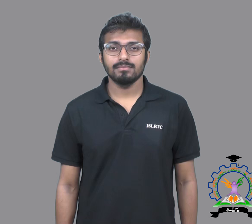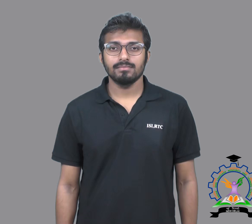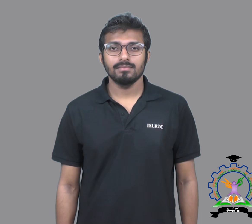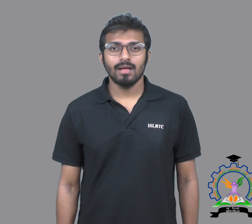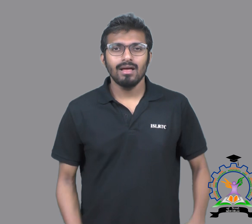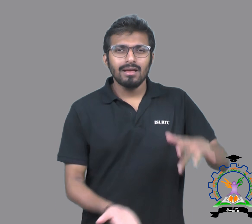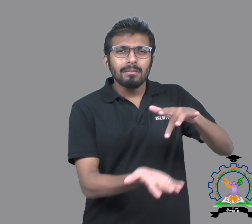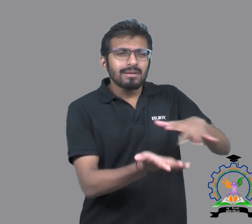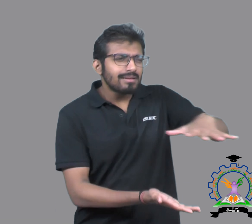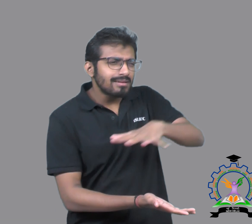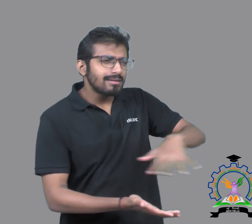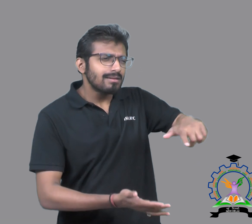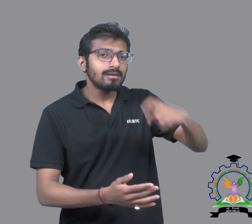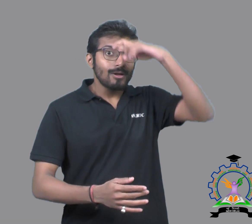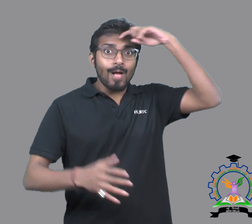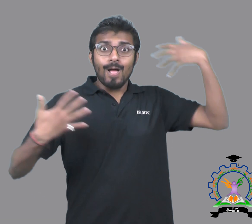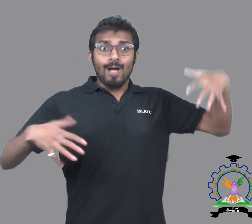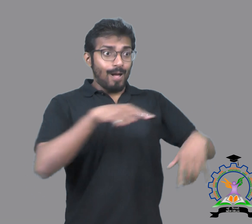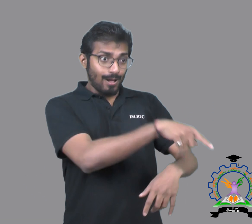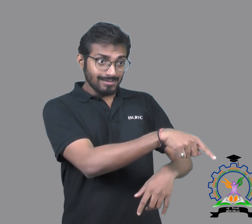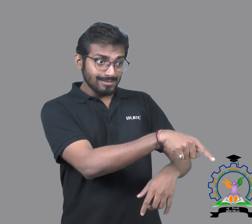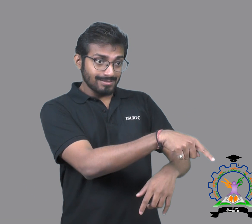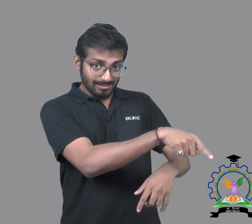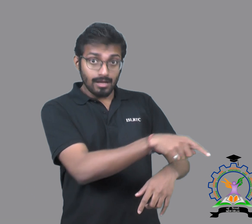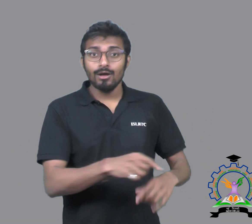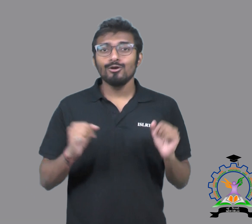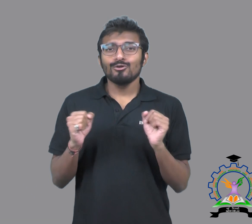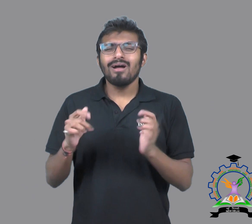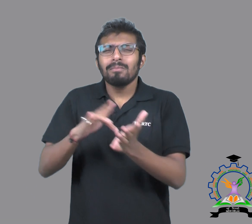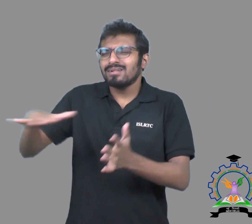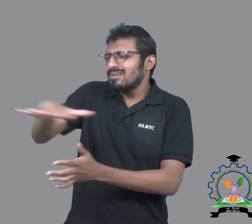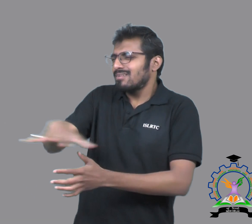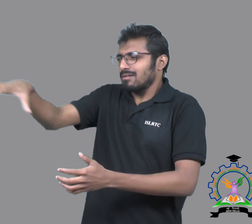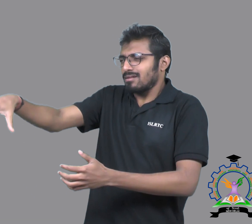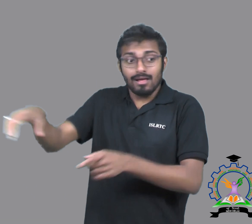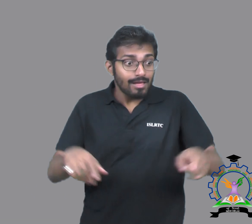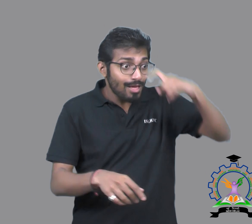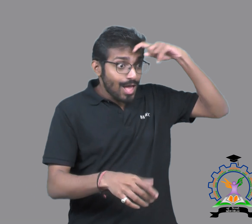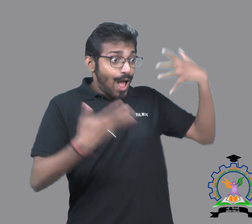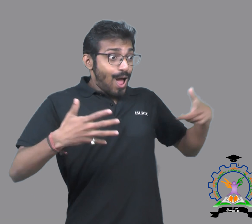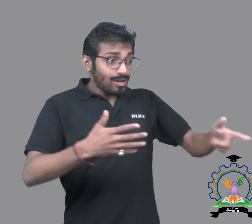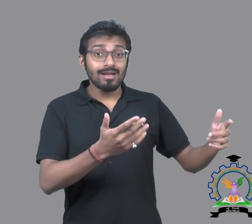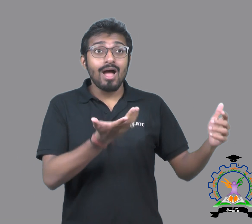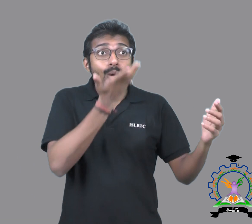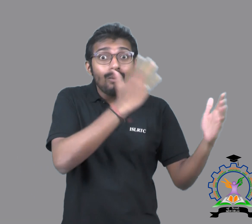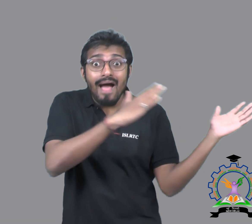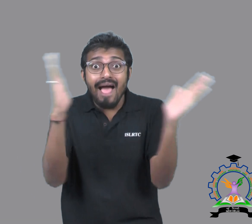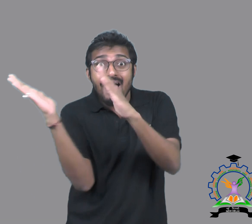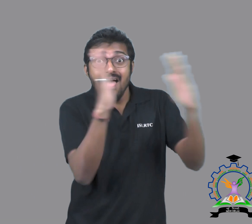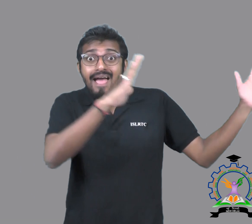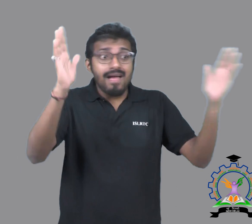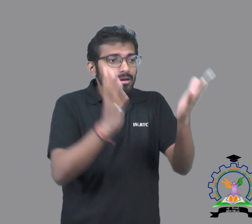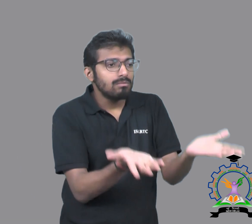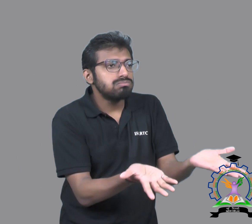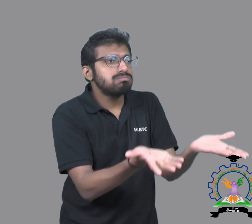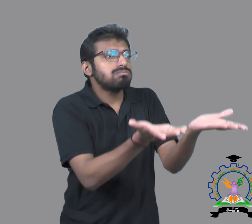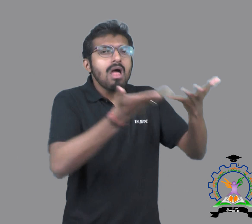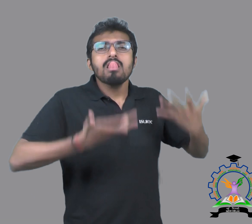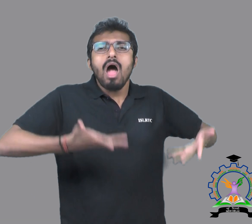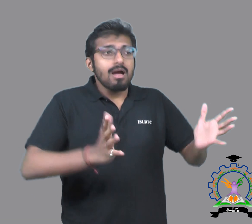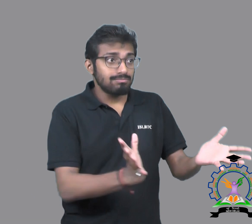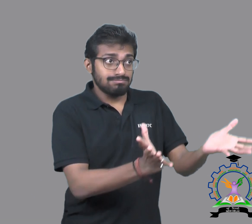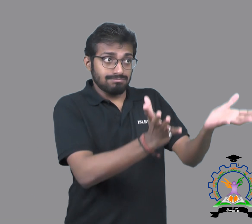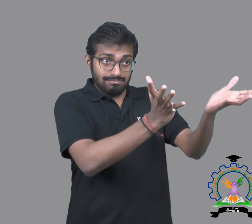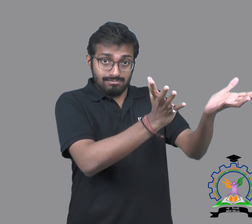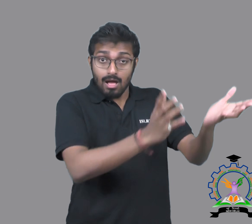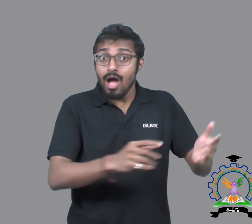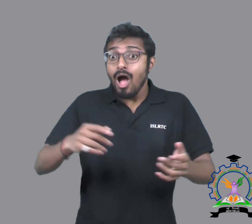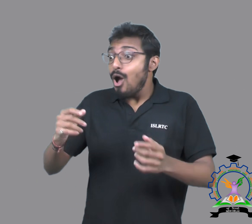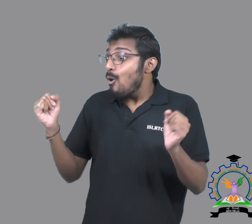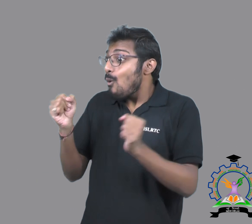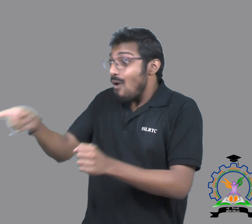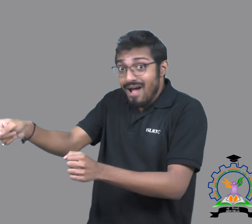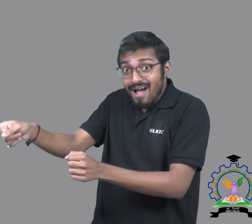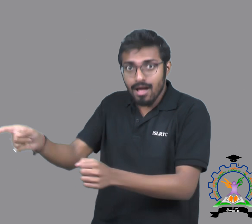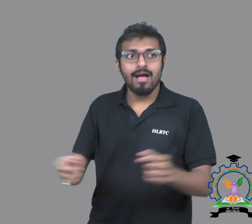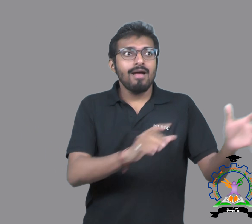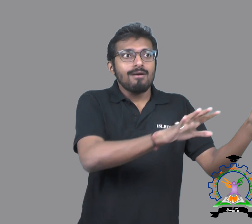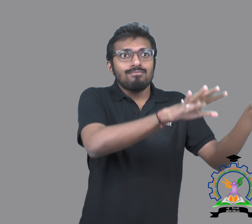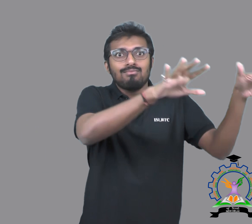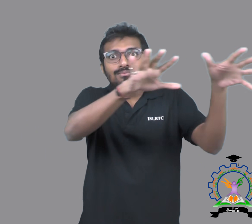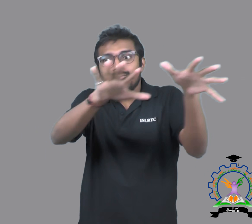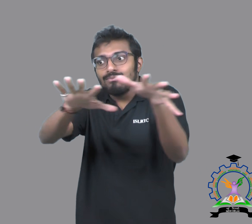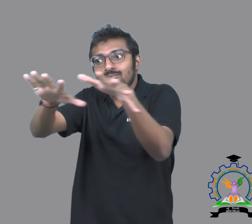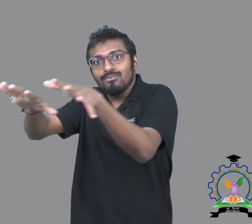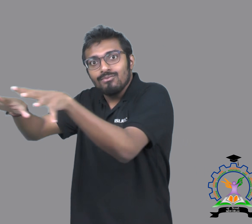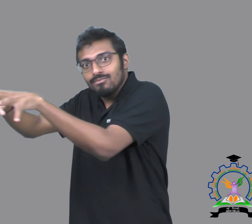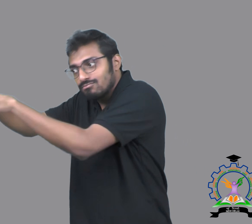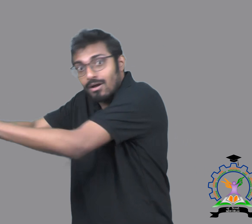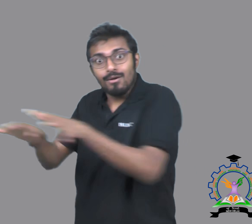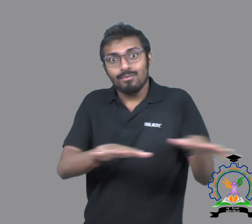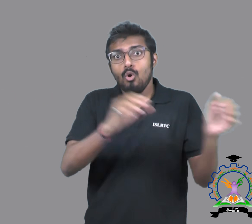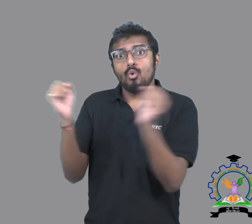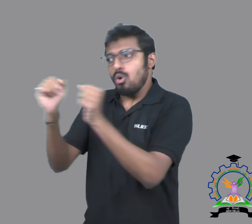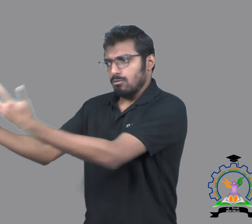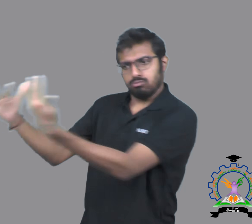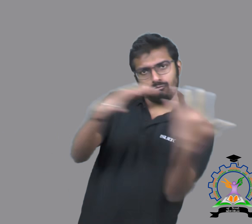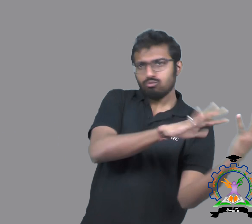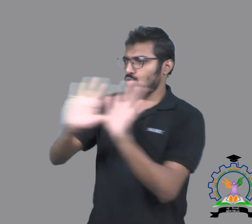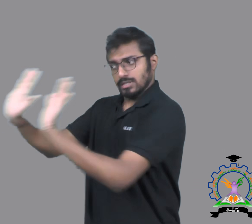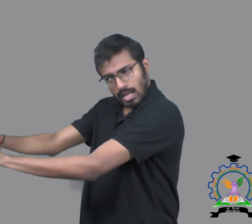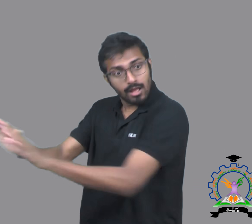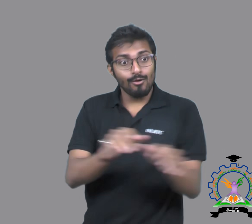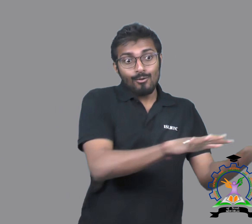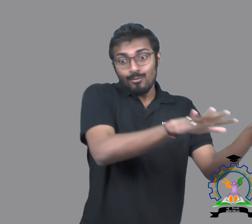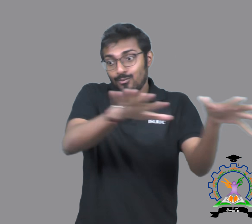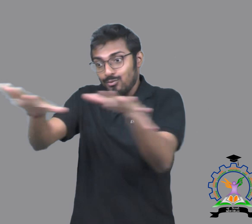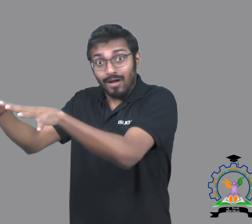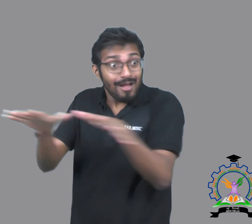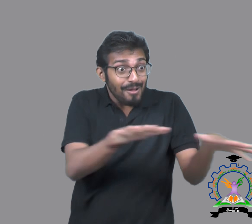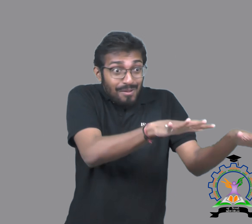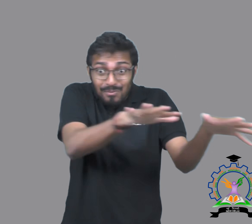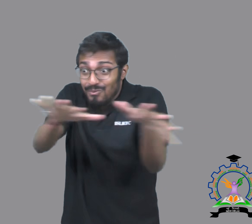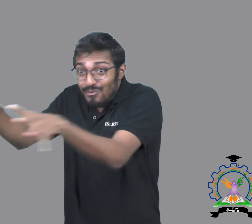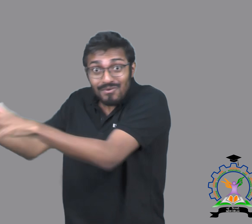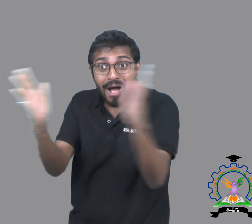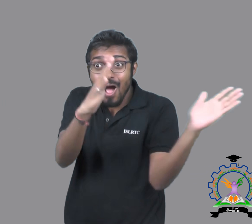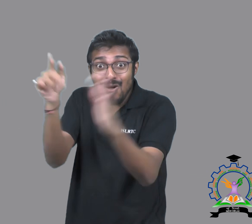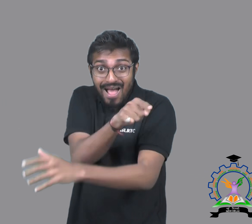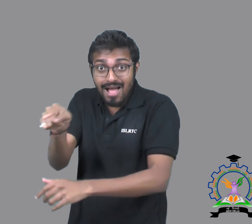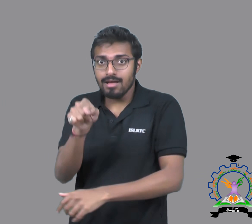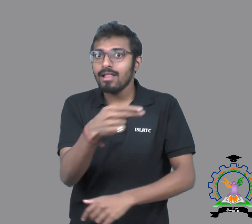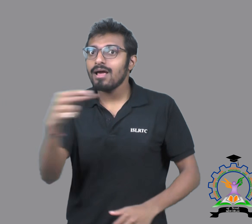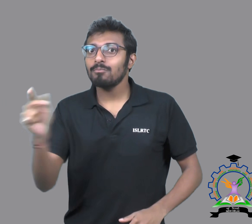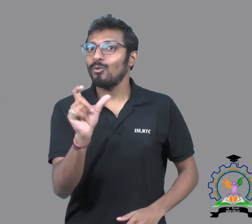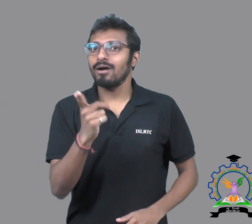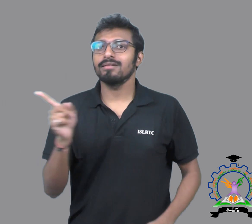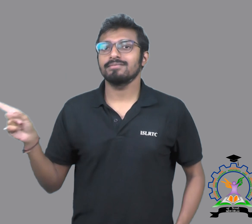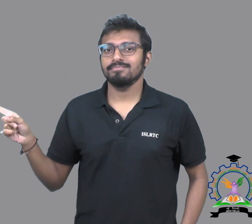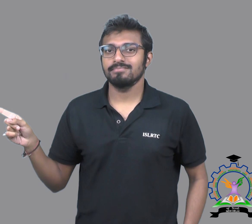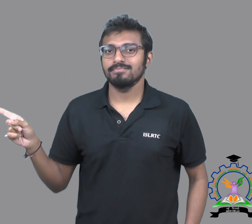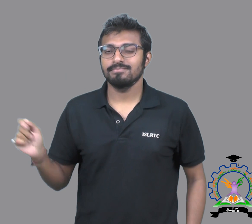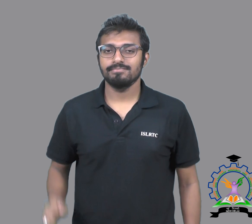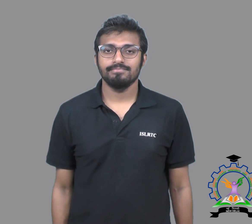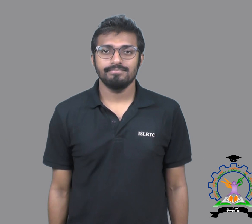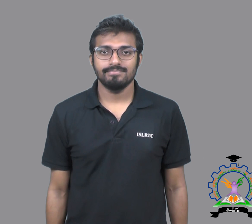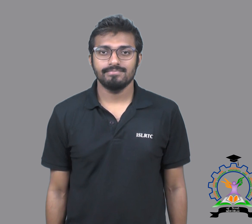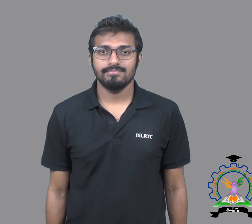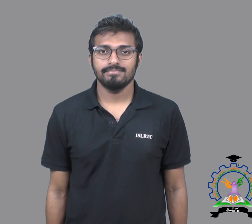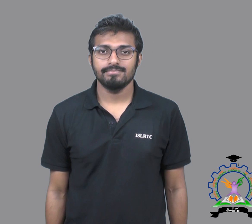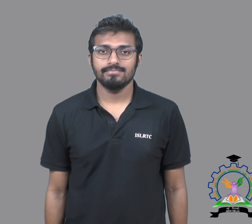Winds